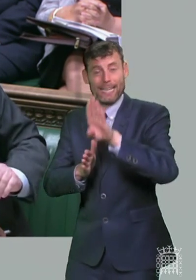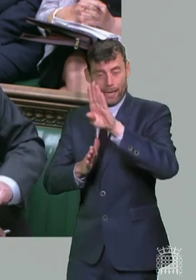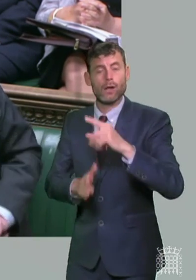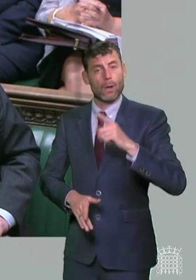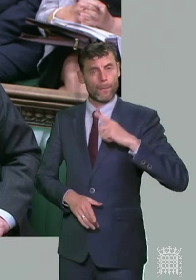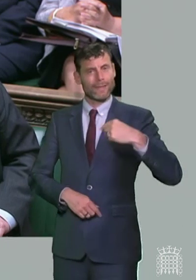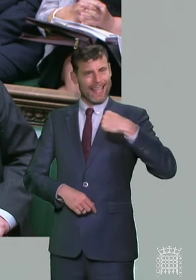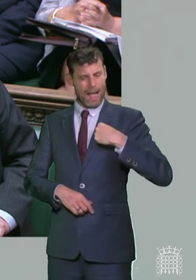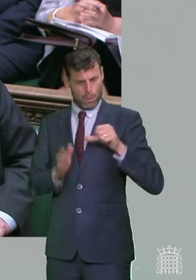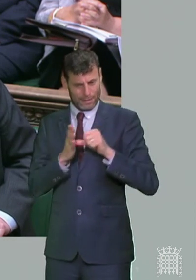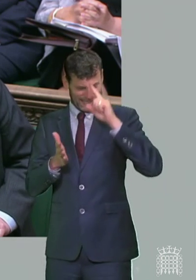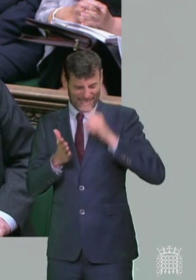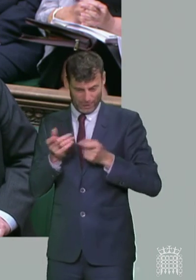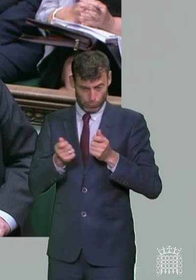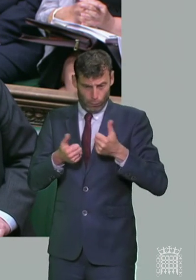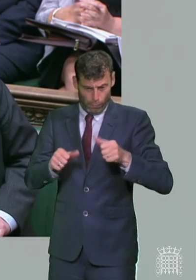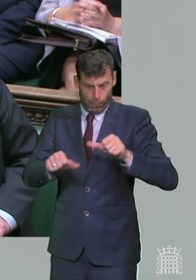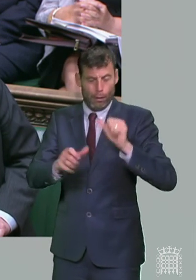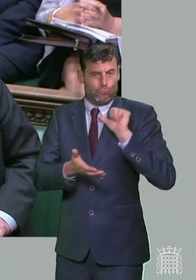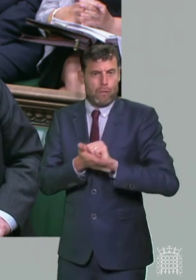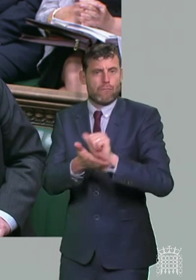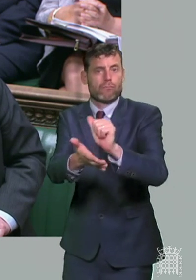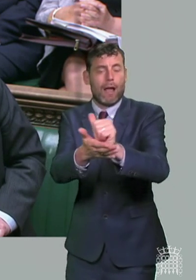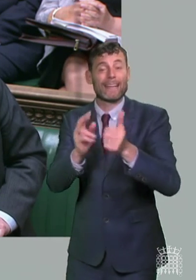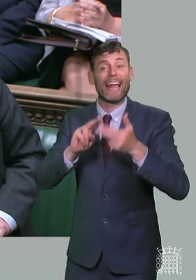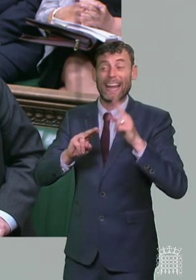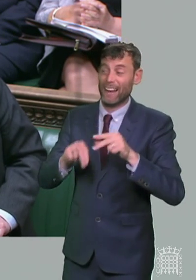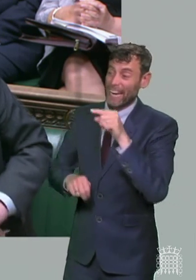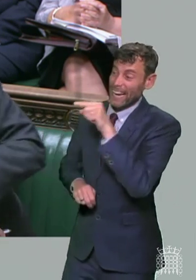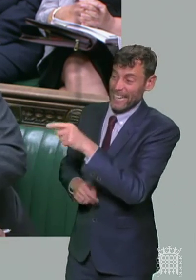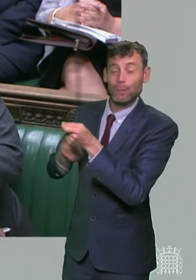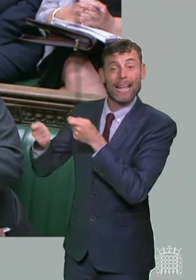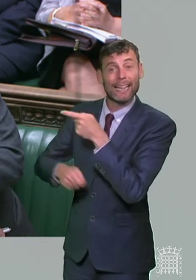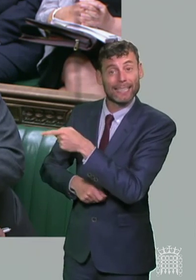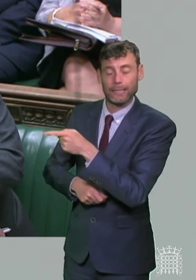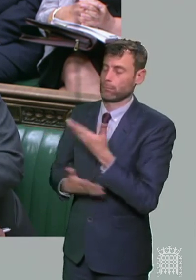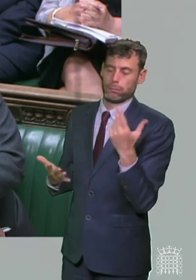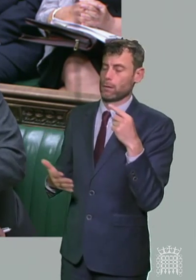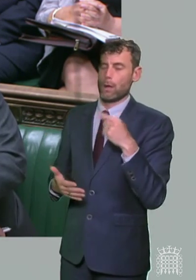We have more people now in payrolled employment than we had before the pandemic began.